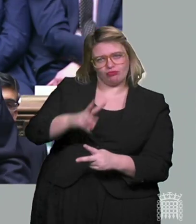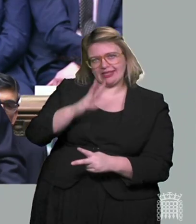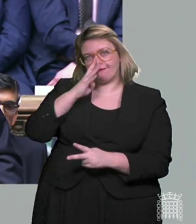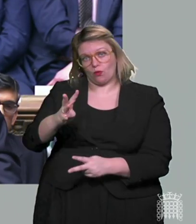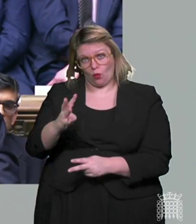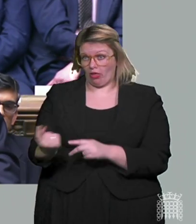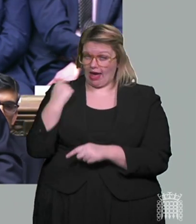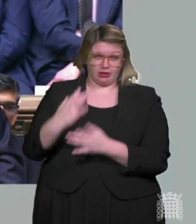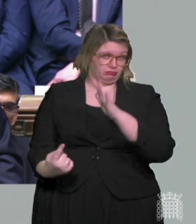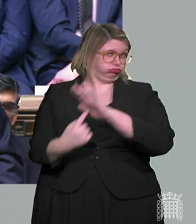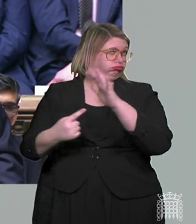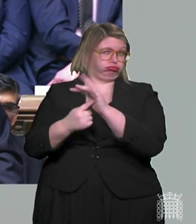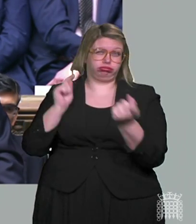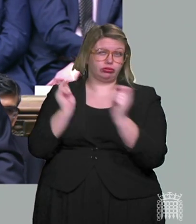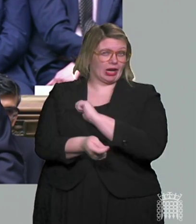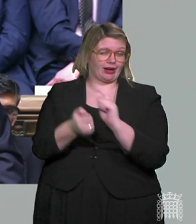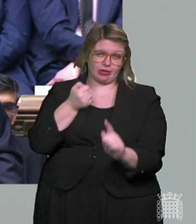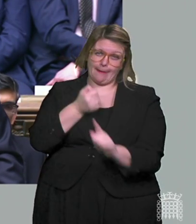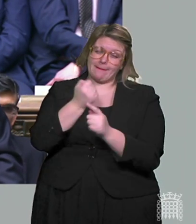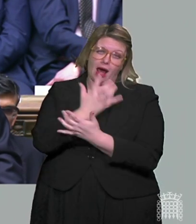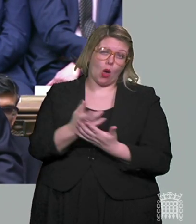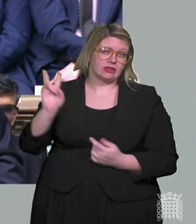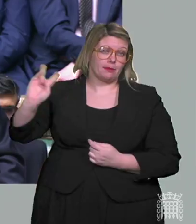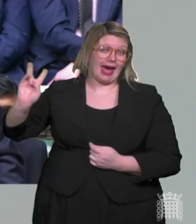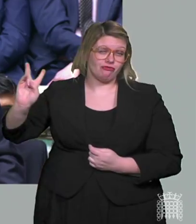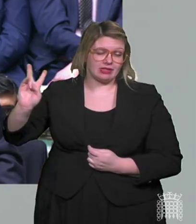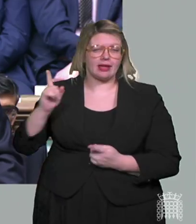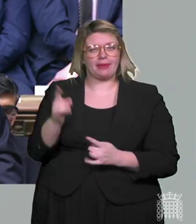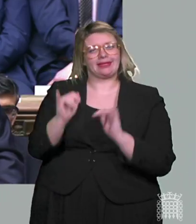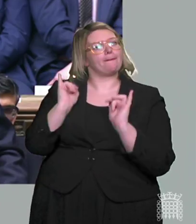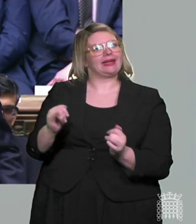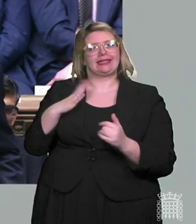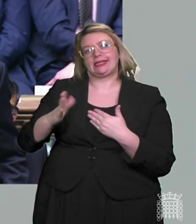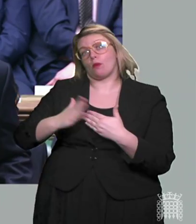It was a landmark reform, but not a complete one.